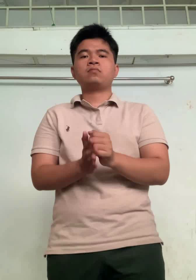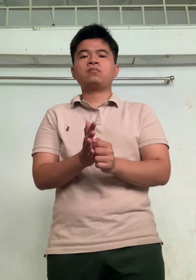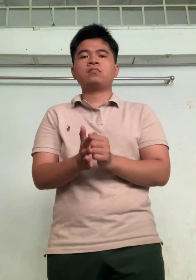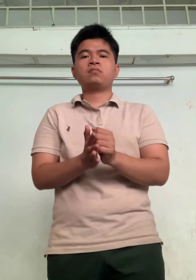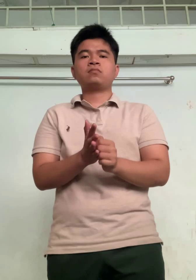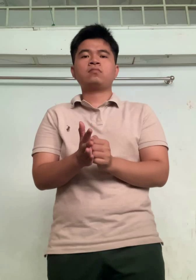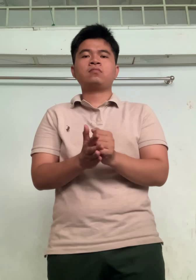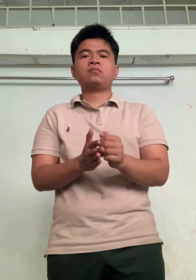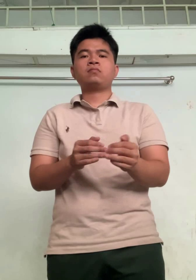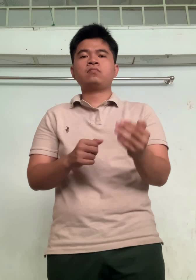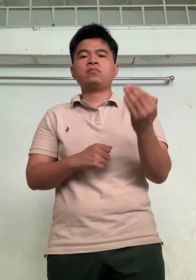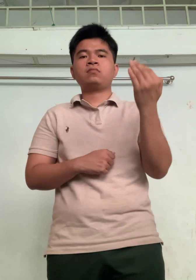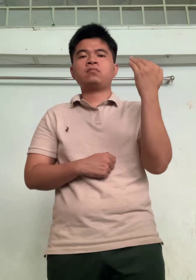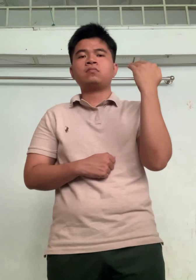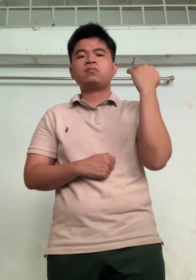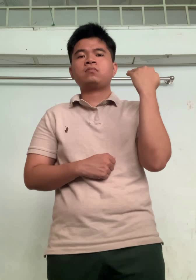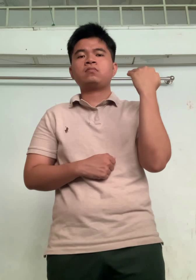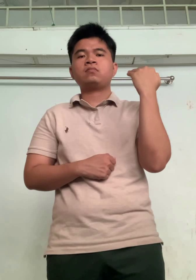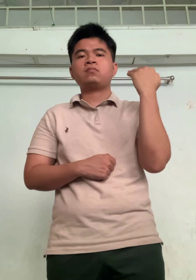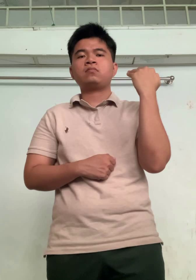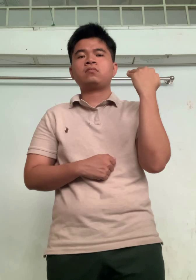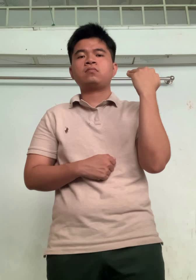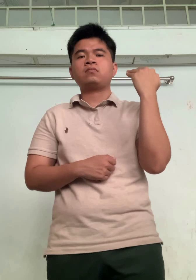thang truoc